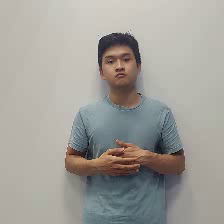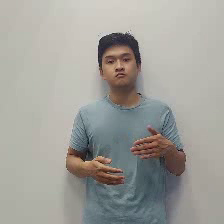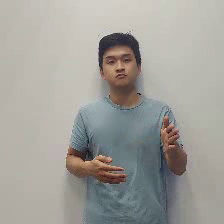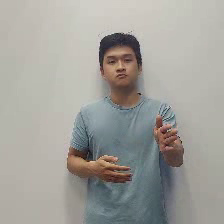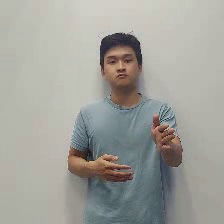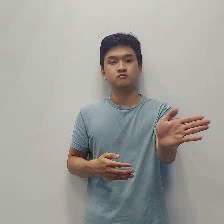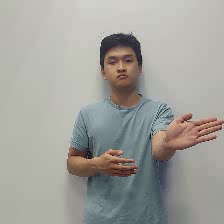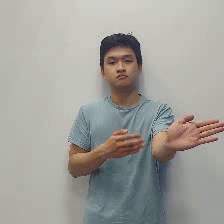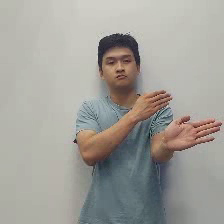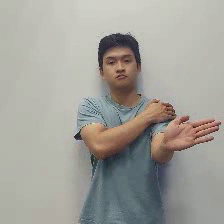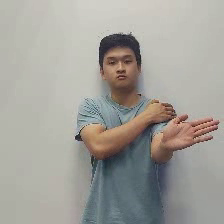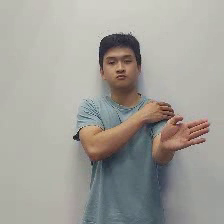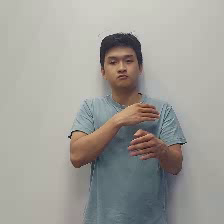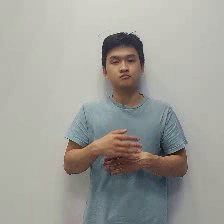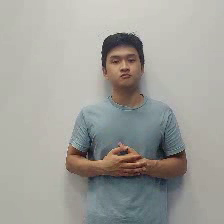Rẽ trái